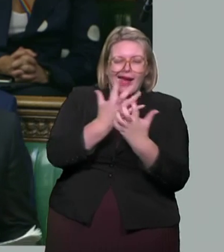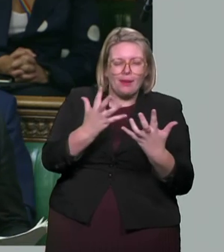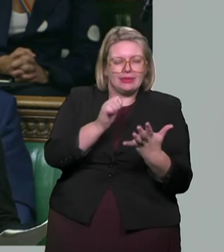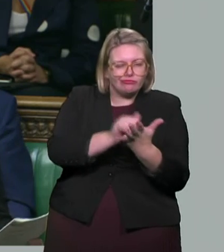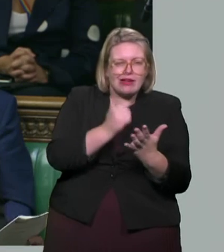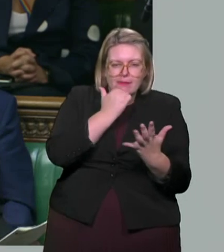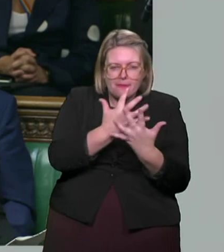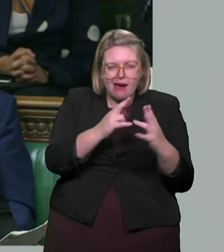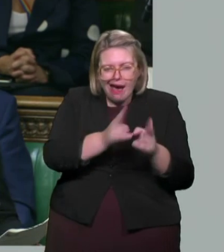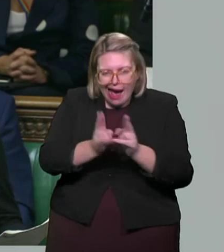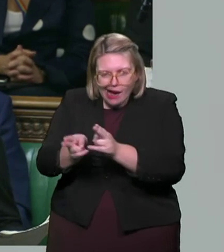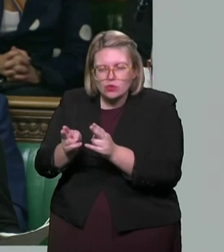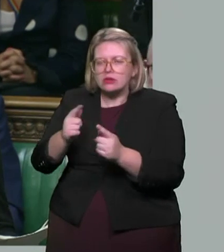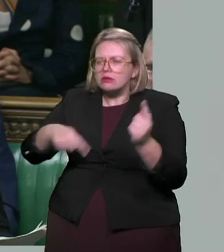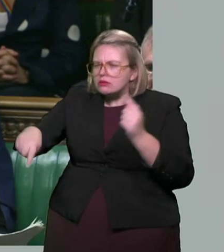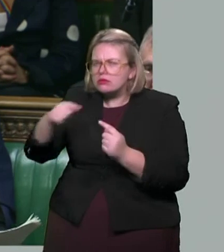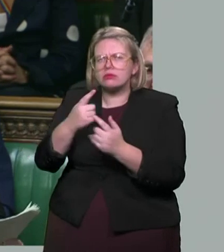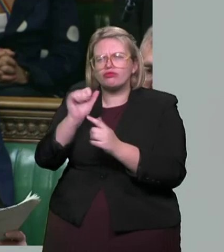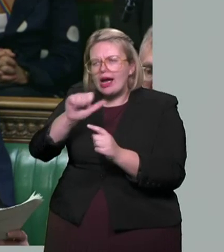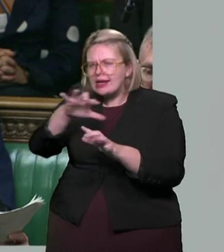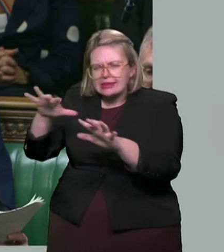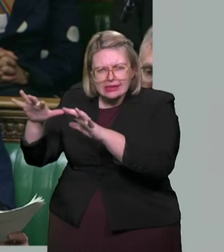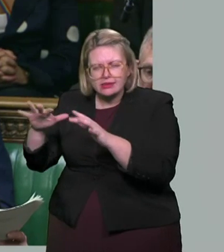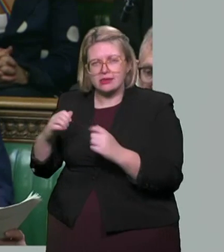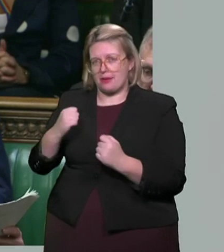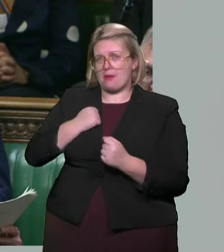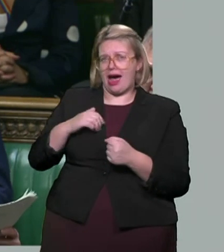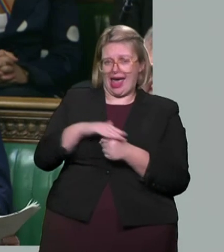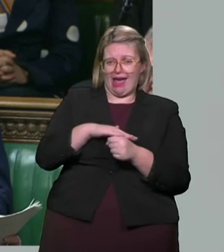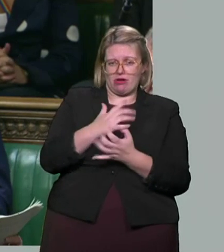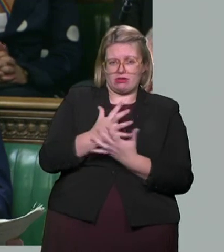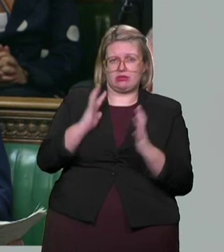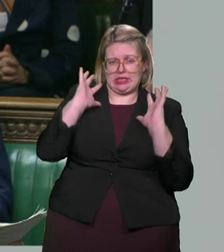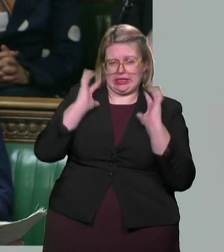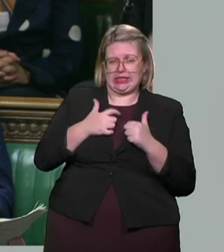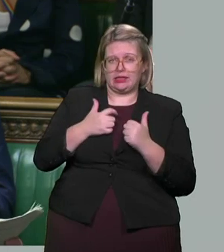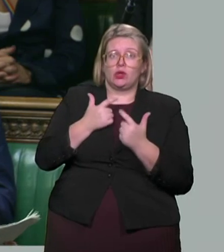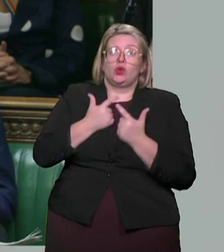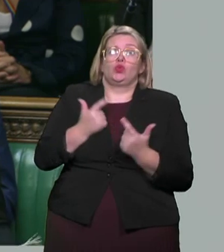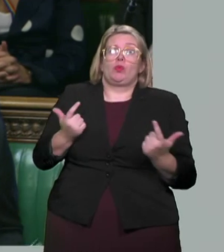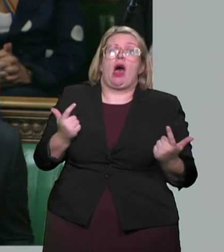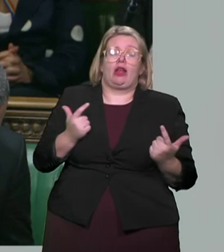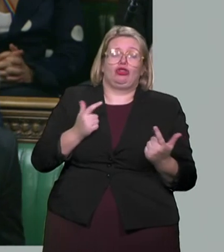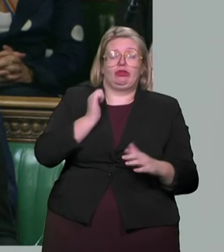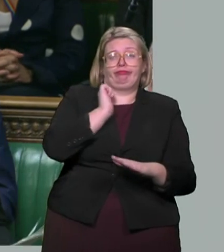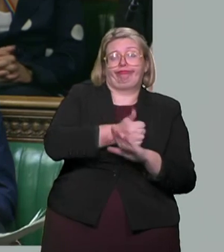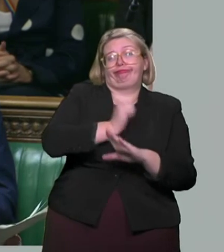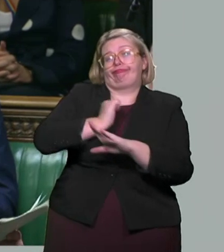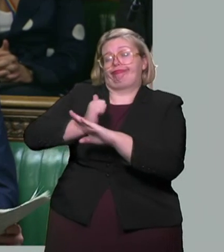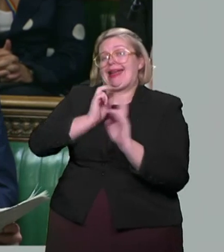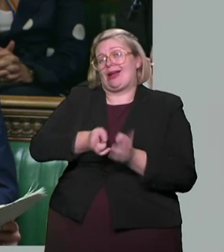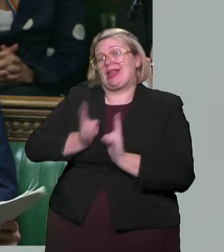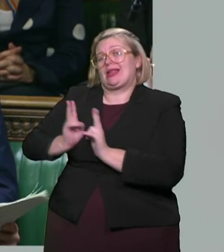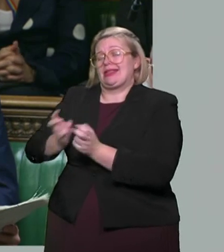However, my constituents, especially in Thievesdale and Ordsall, are concerned about over-intensive developments in our local plan.